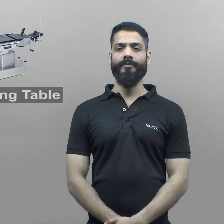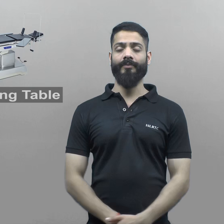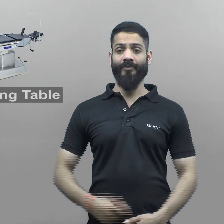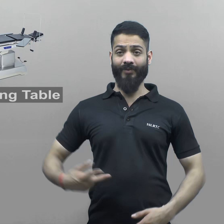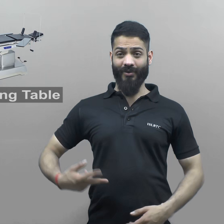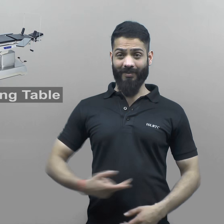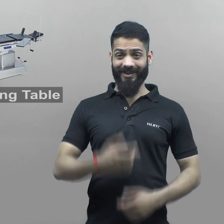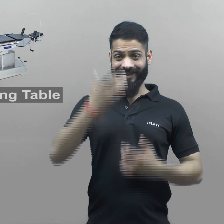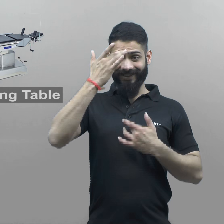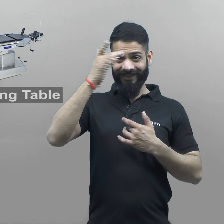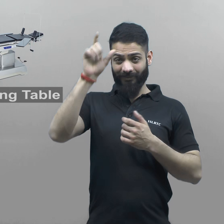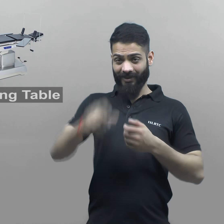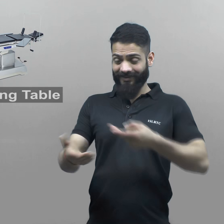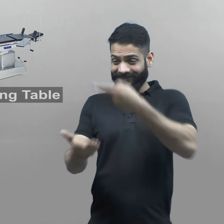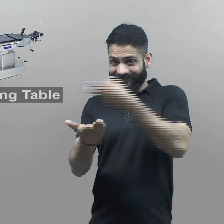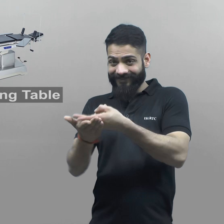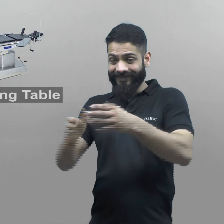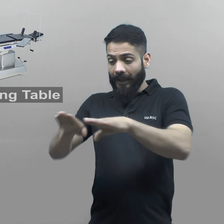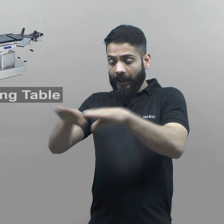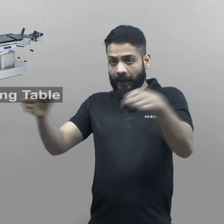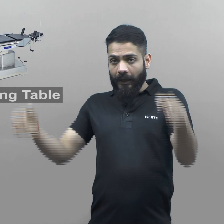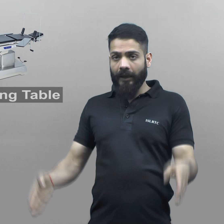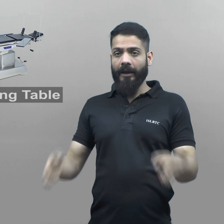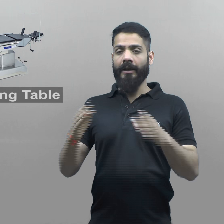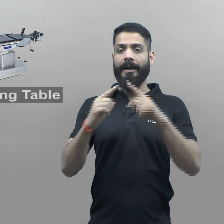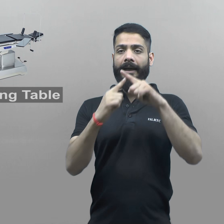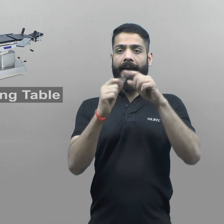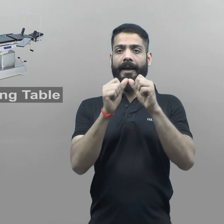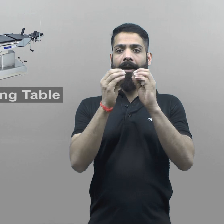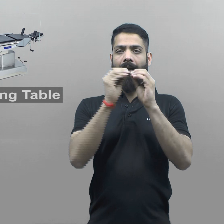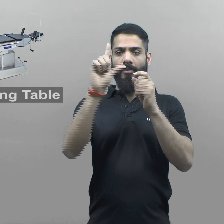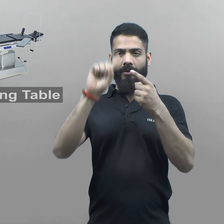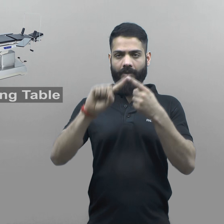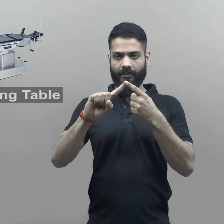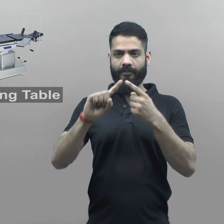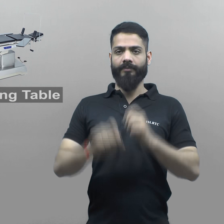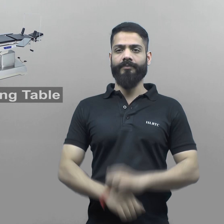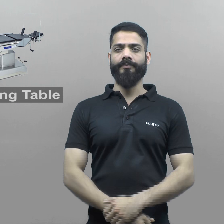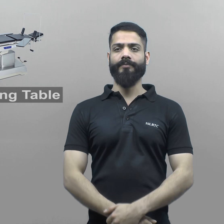Operating Table